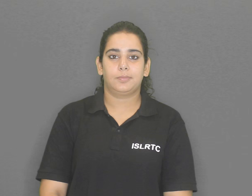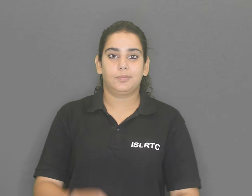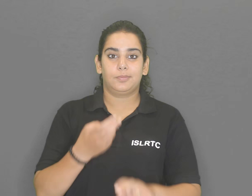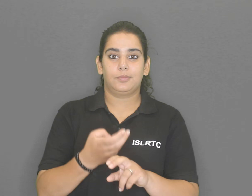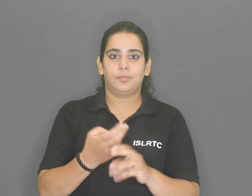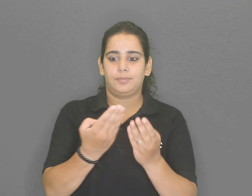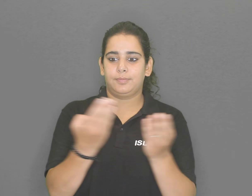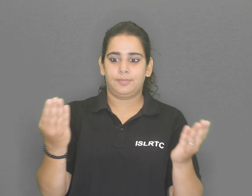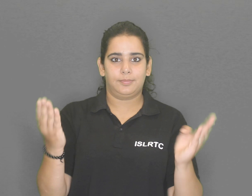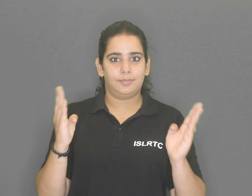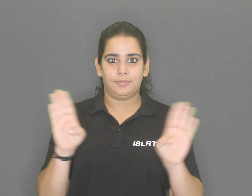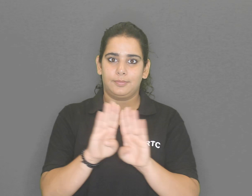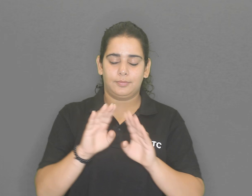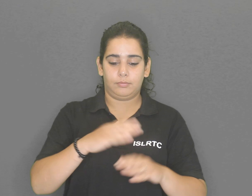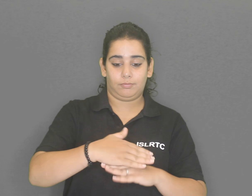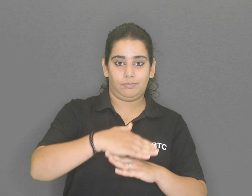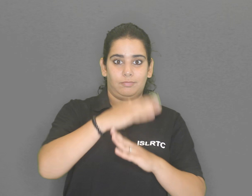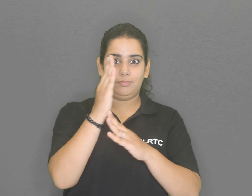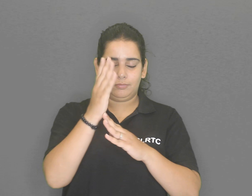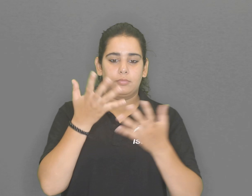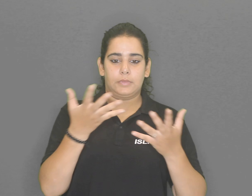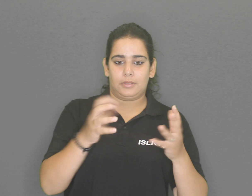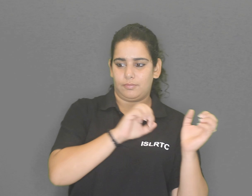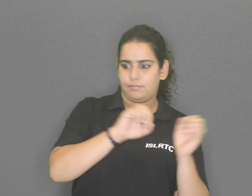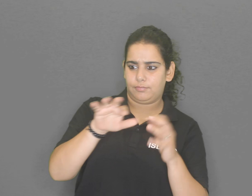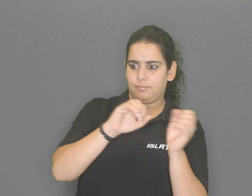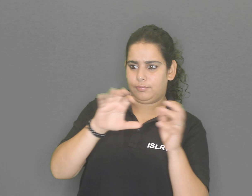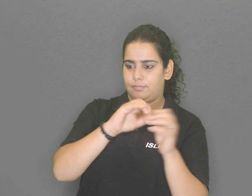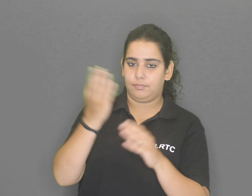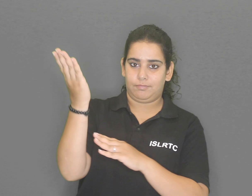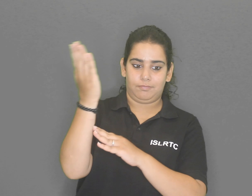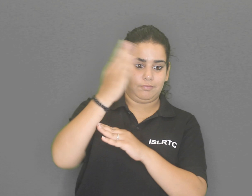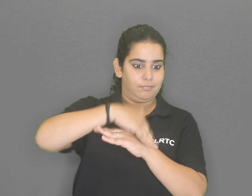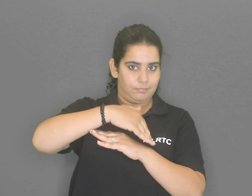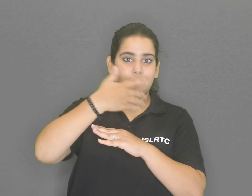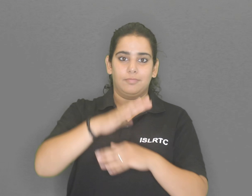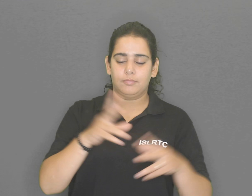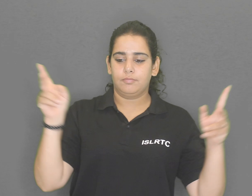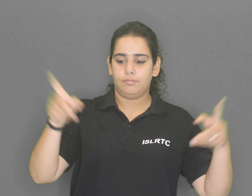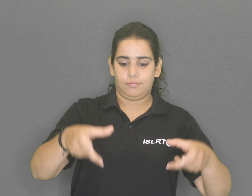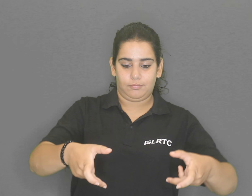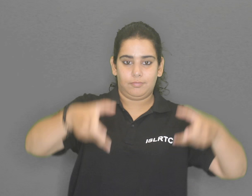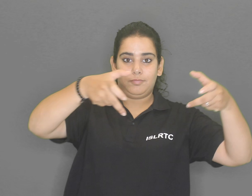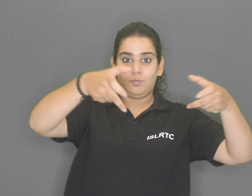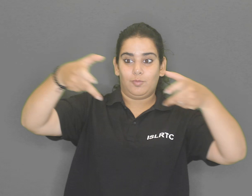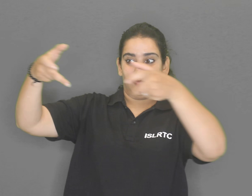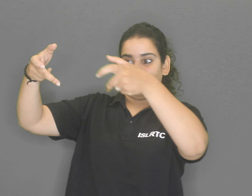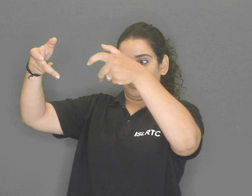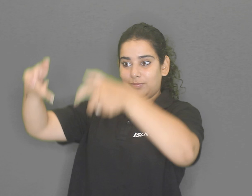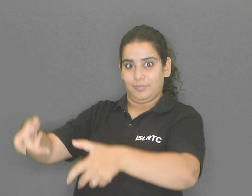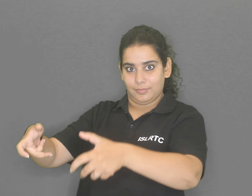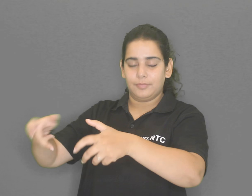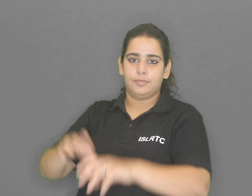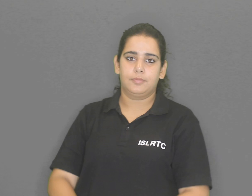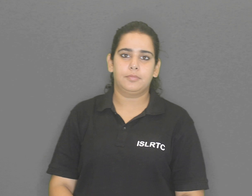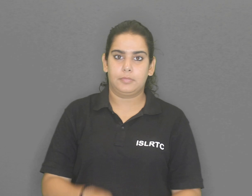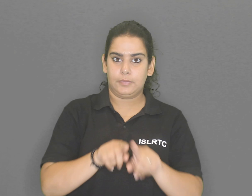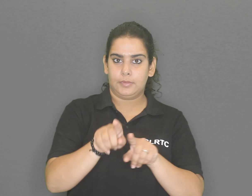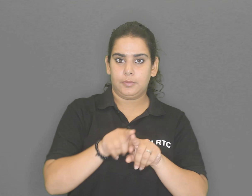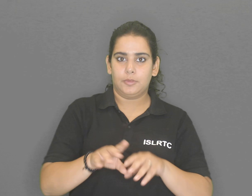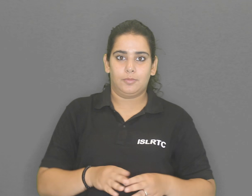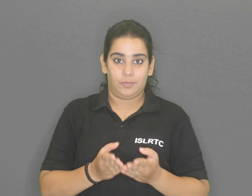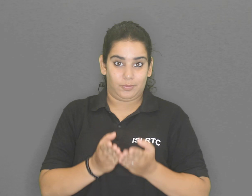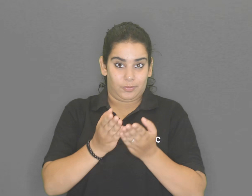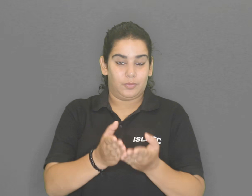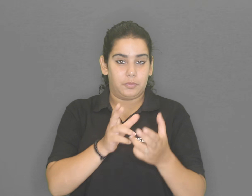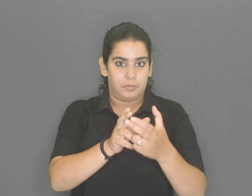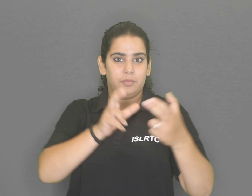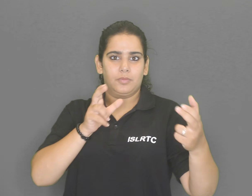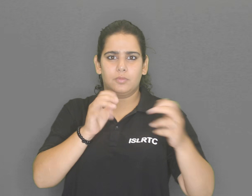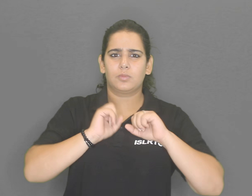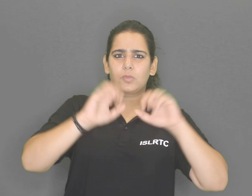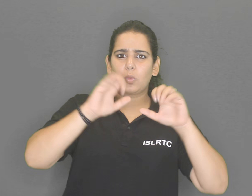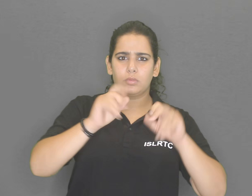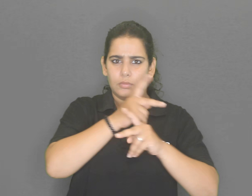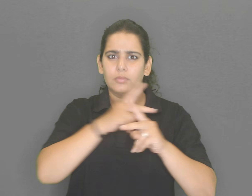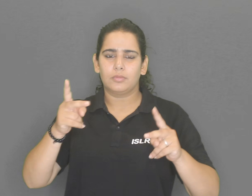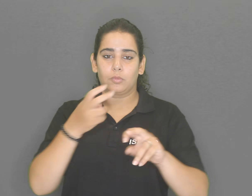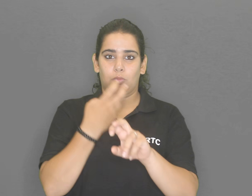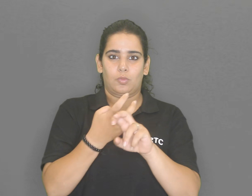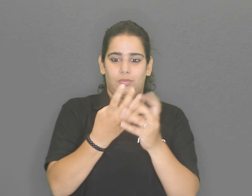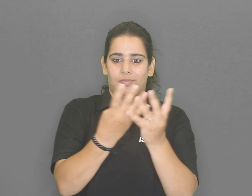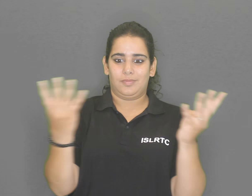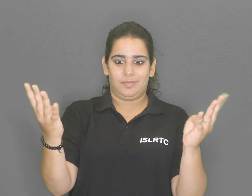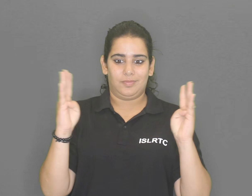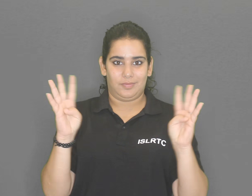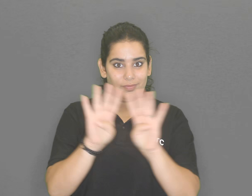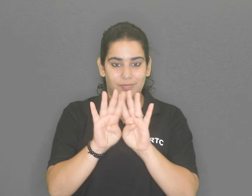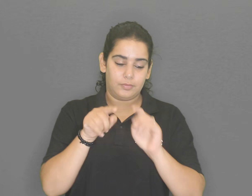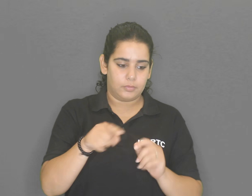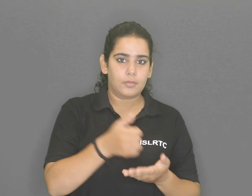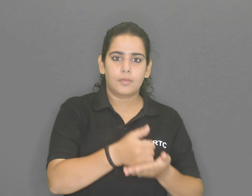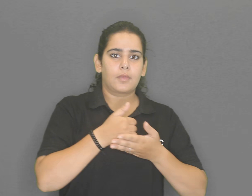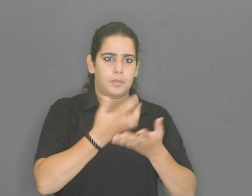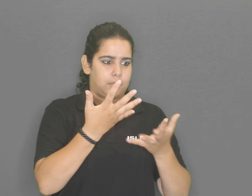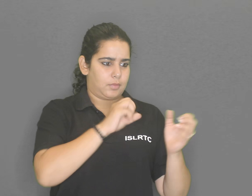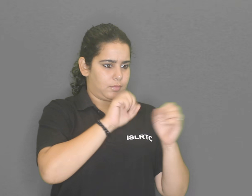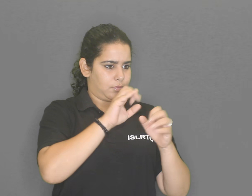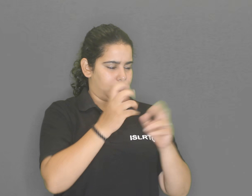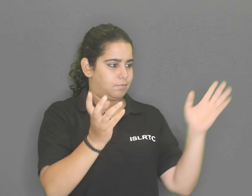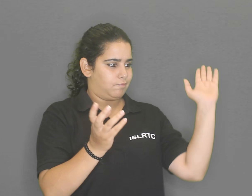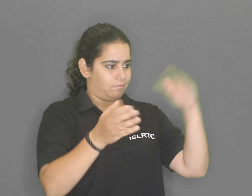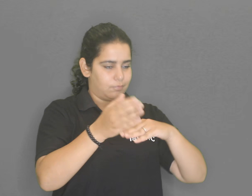Cargo Consolidation The practice of combining multiple shipments into one load to optimize space and reduce transportation costs